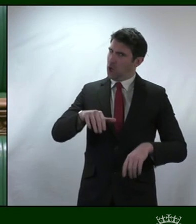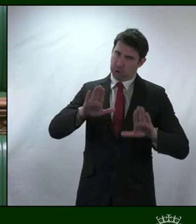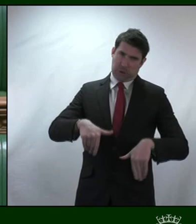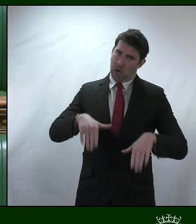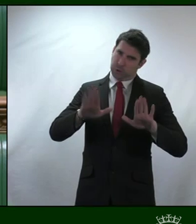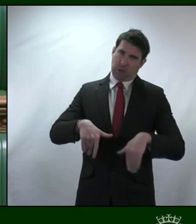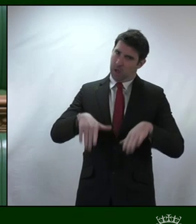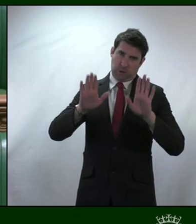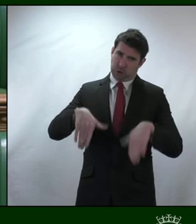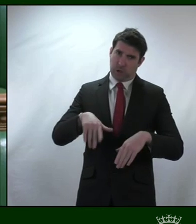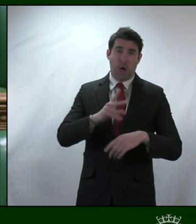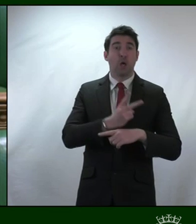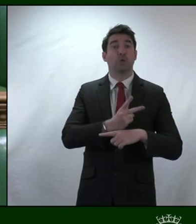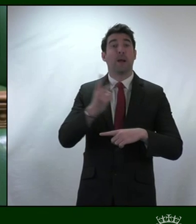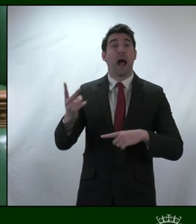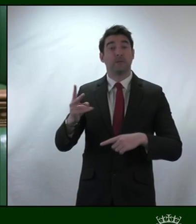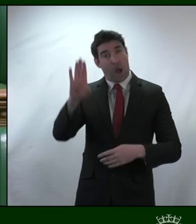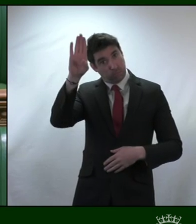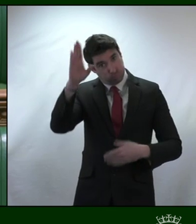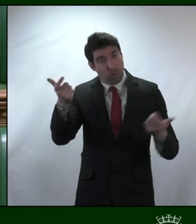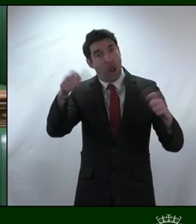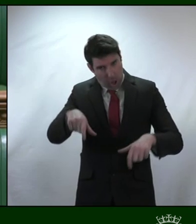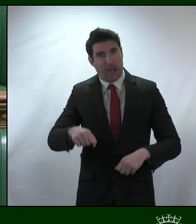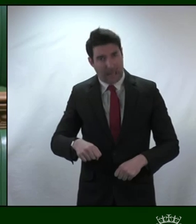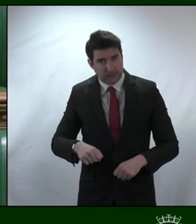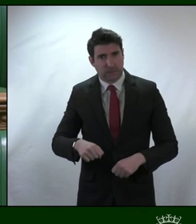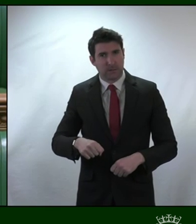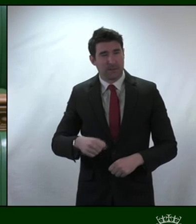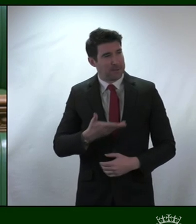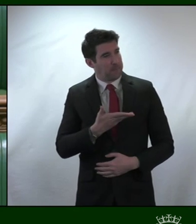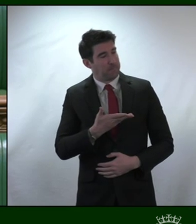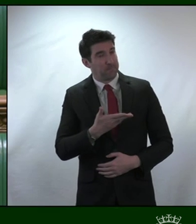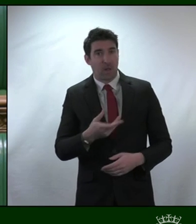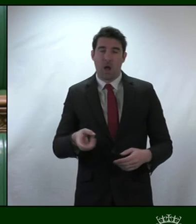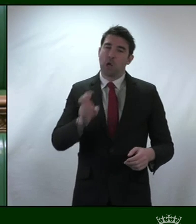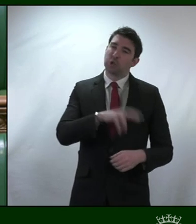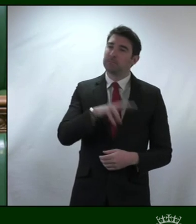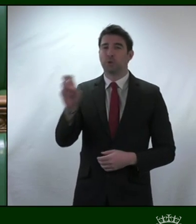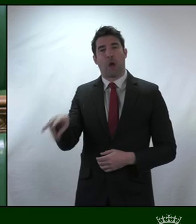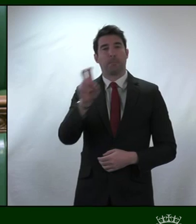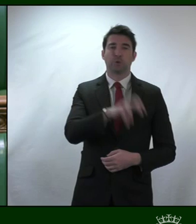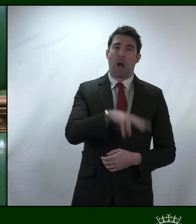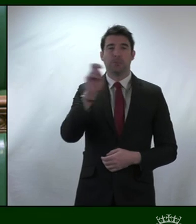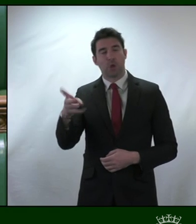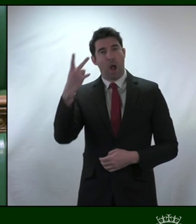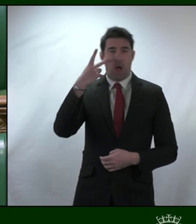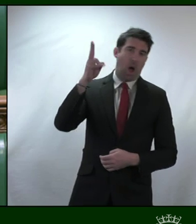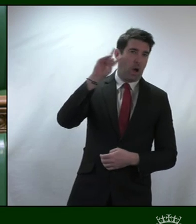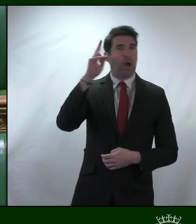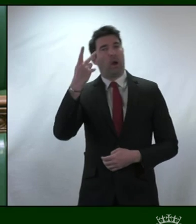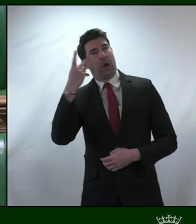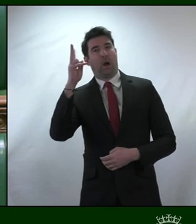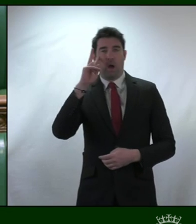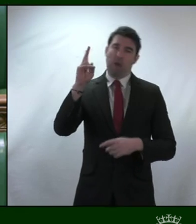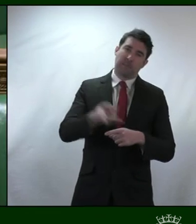Two weeks later, he put it on the table and voted for it—ridiculous! This is exactly the problem: not learning from mistakes.